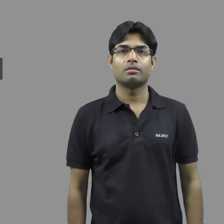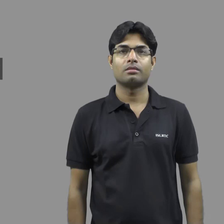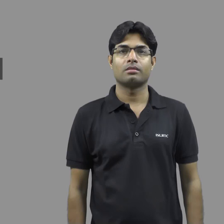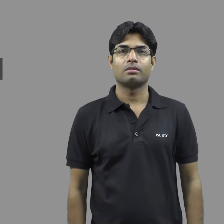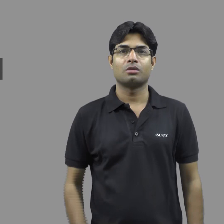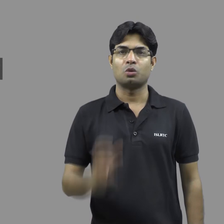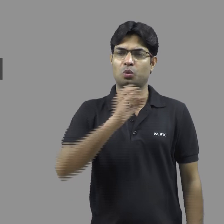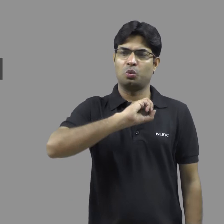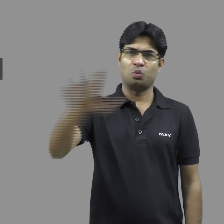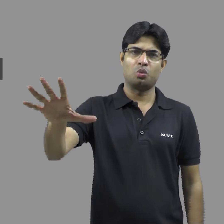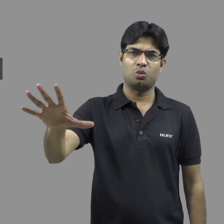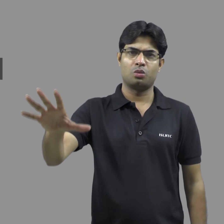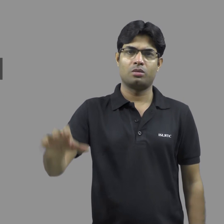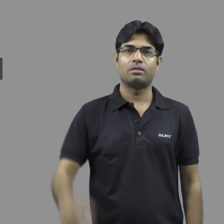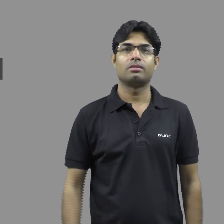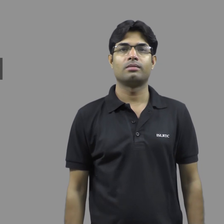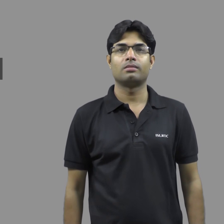Throw